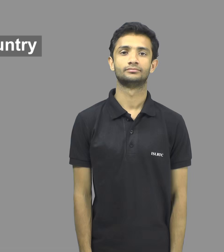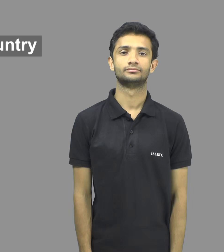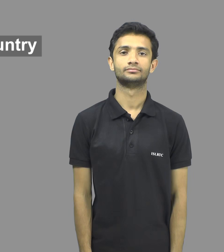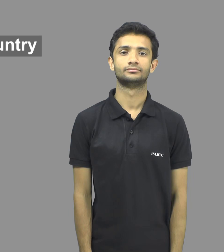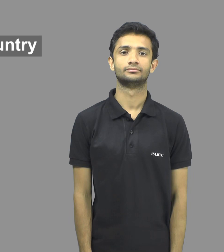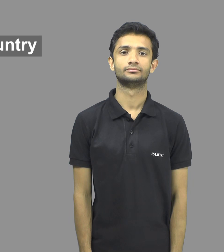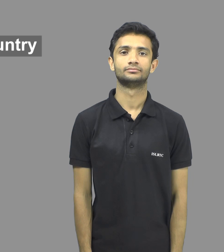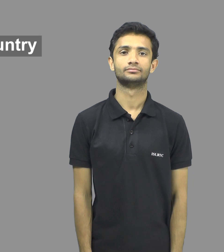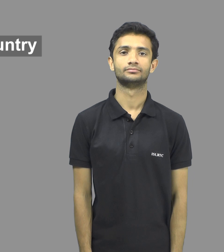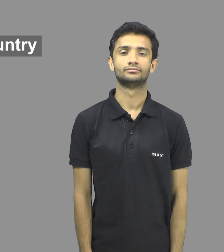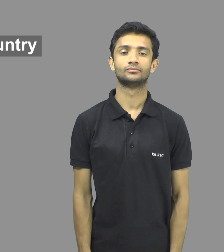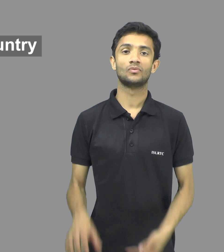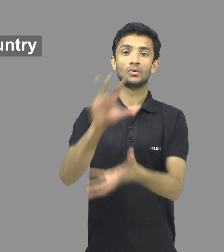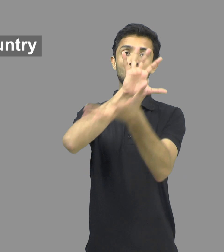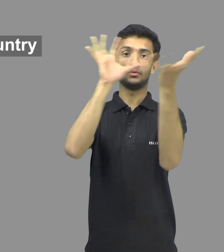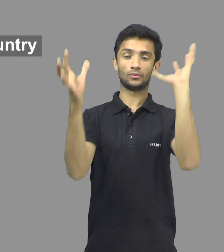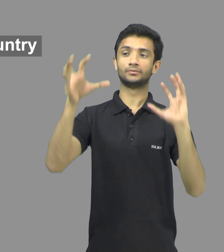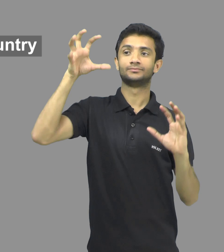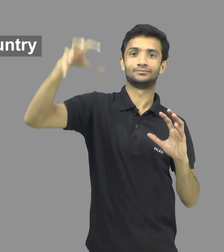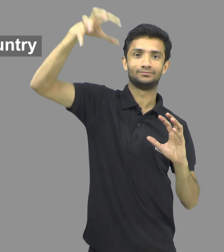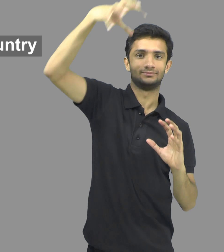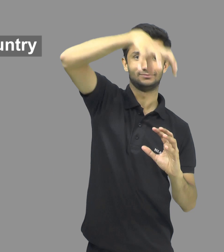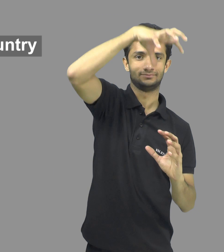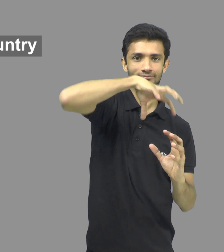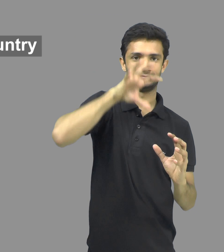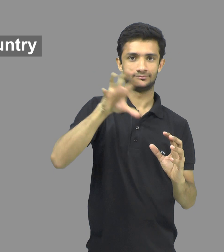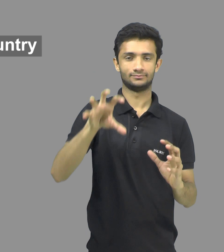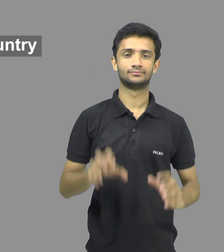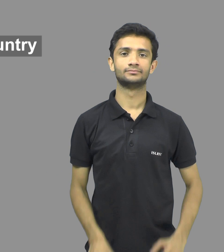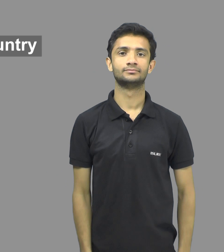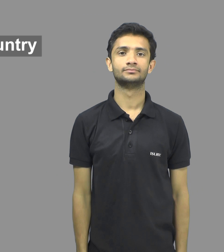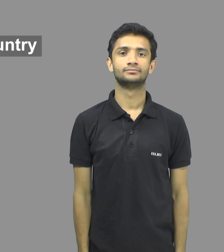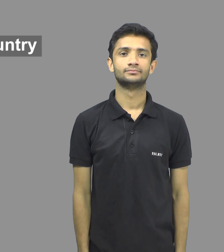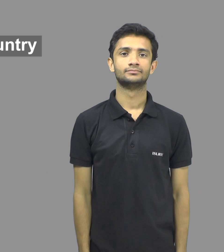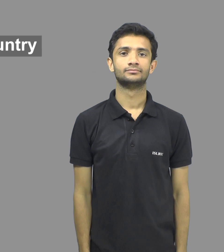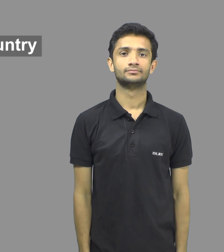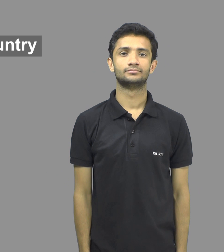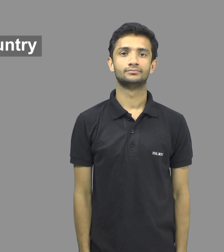Country